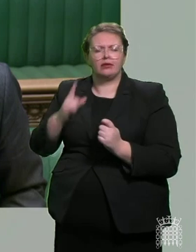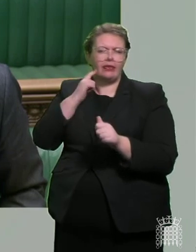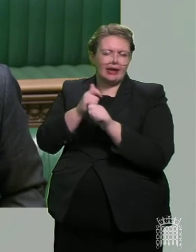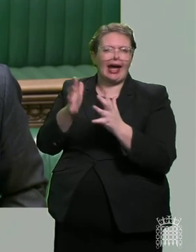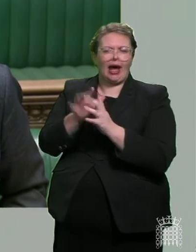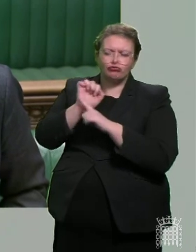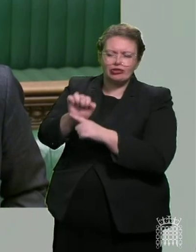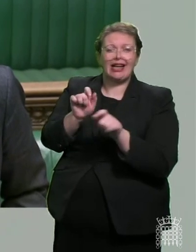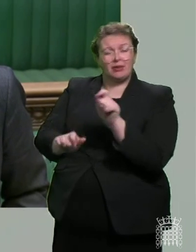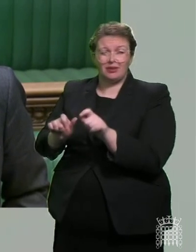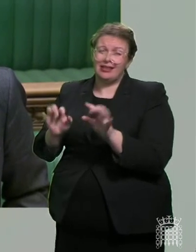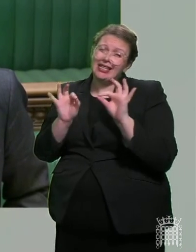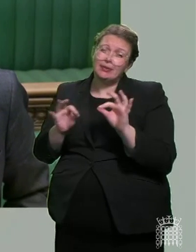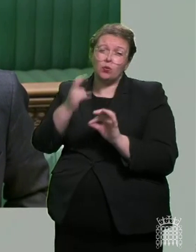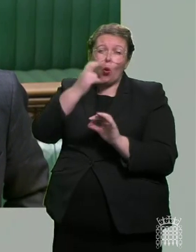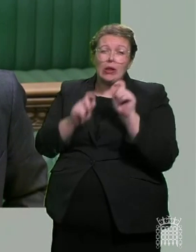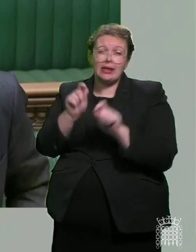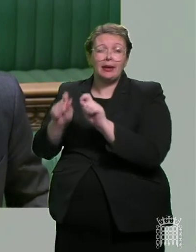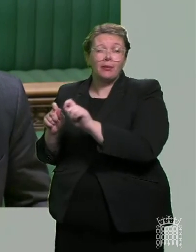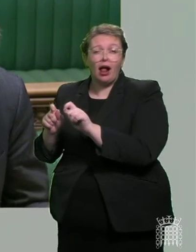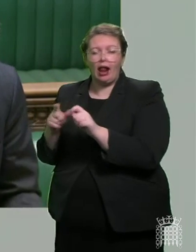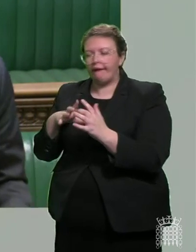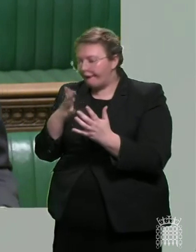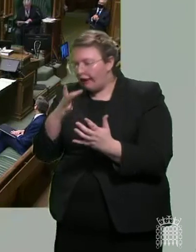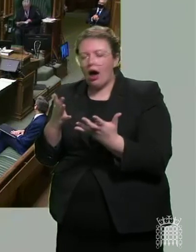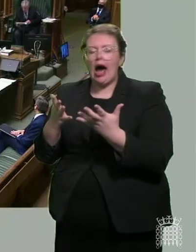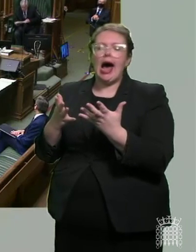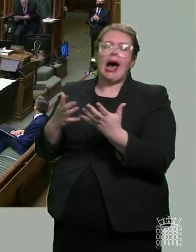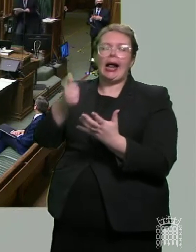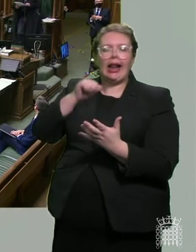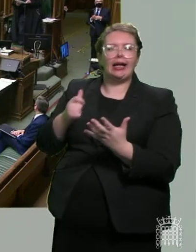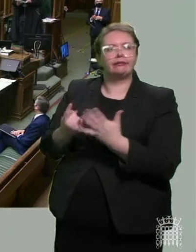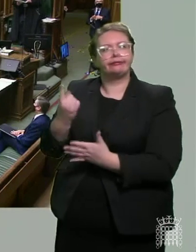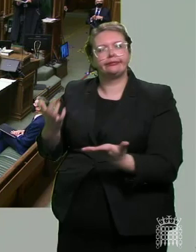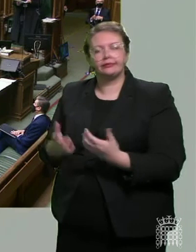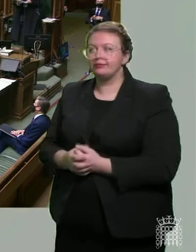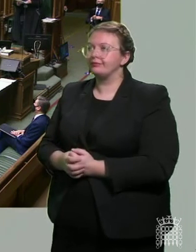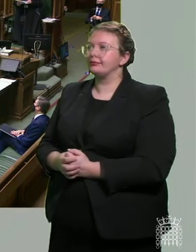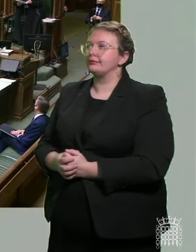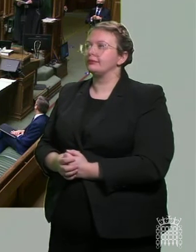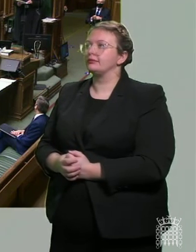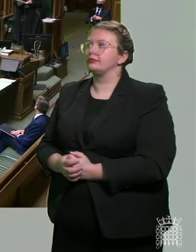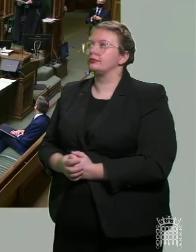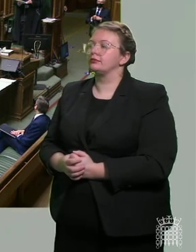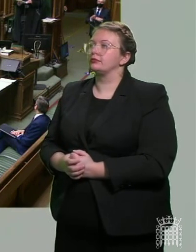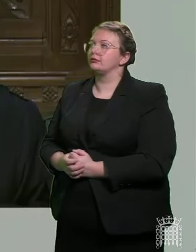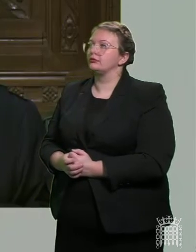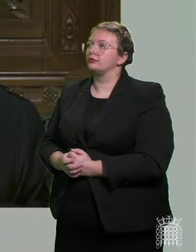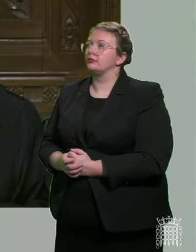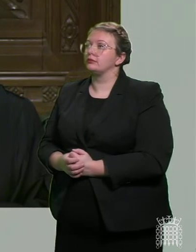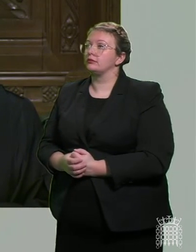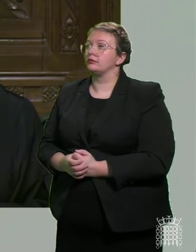Yes, Mr Speaker. If it assists the House, perhaps I could help to correct the record. On 31 January 2017, the right honourable and learned Member for Holborn and St Pancras said to the House, as recorded in Hansard: